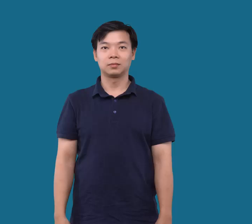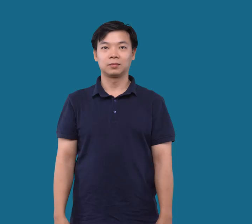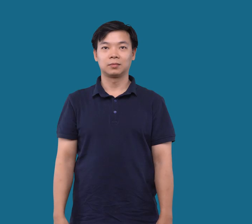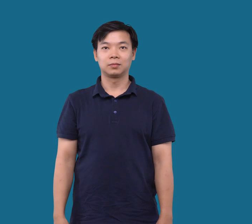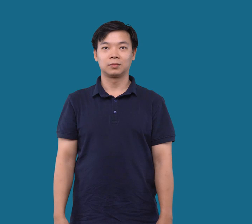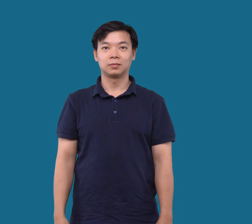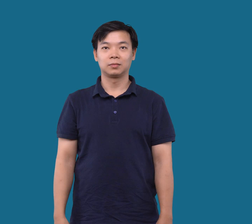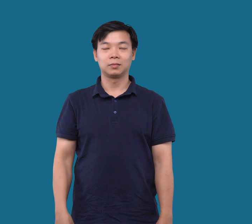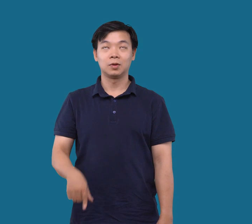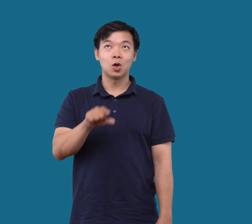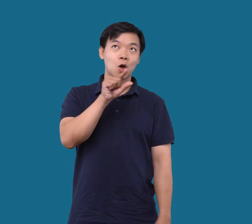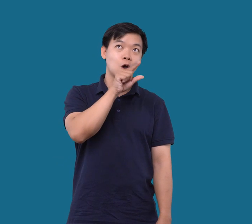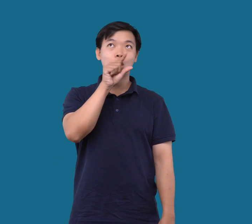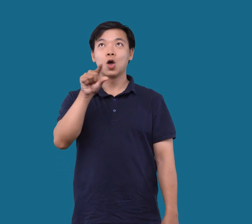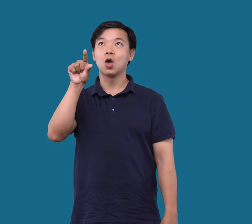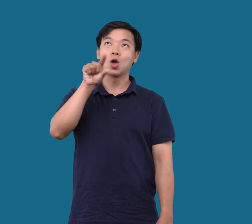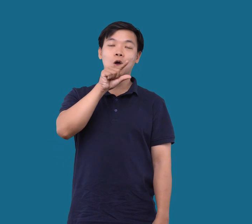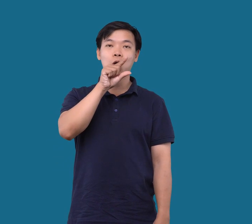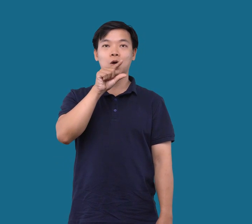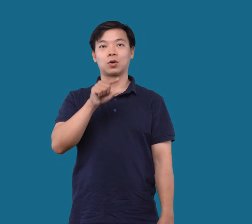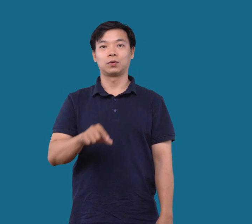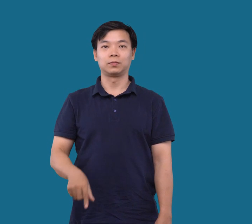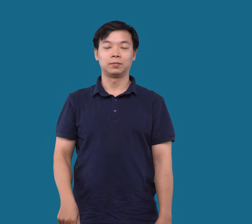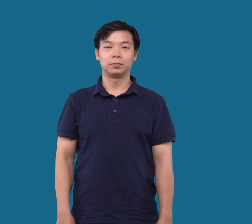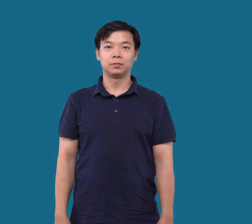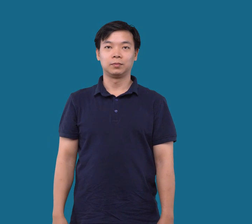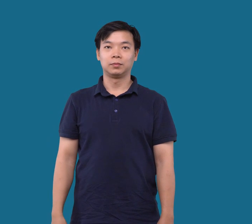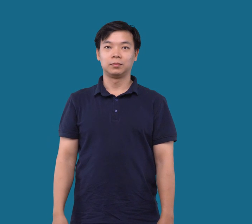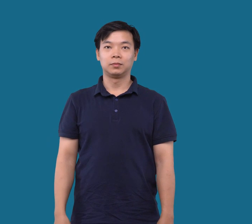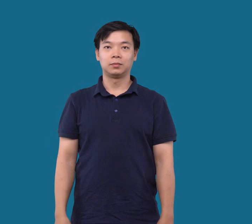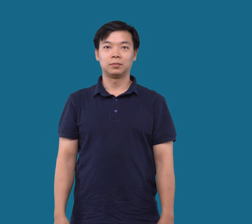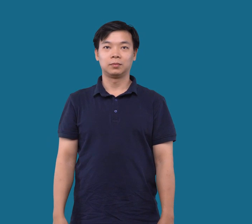hót